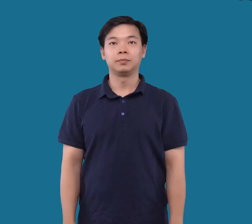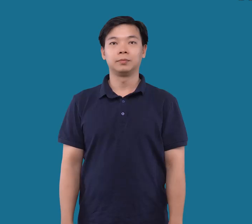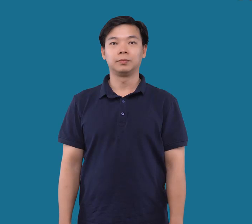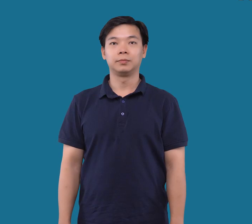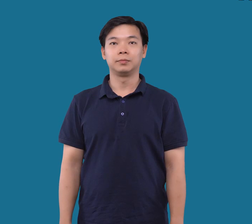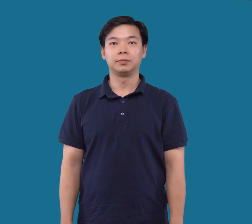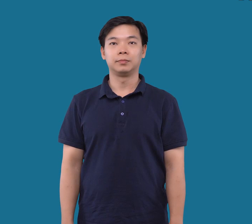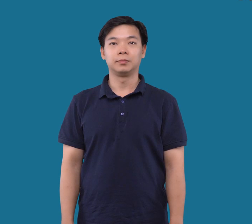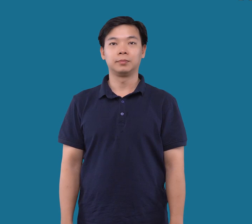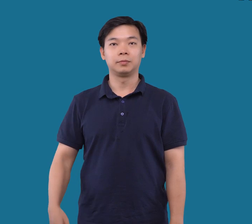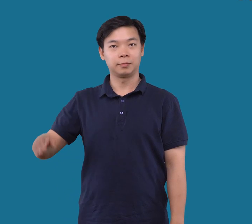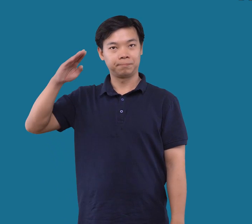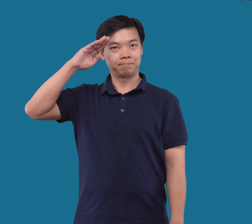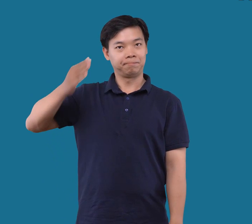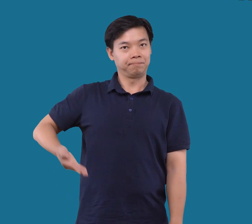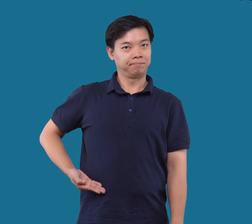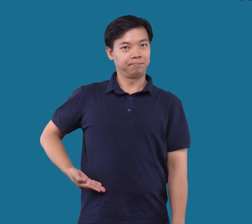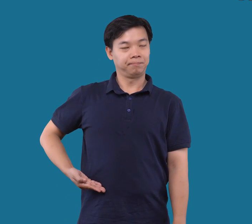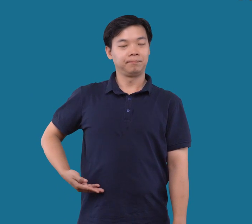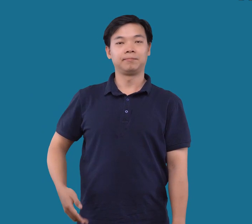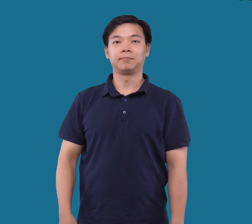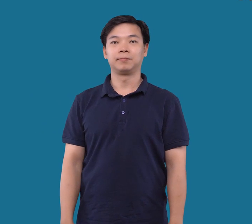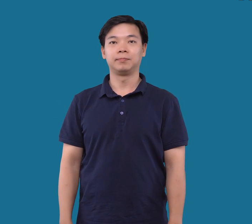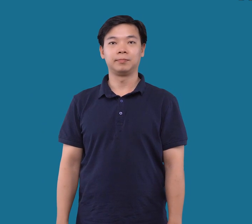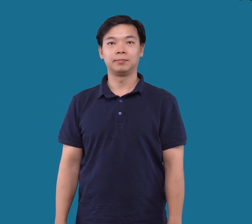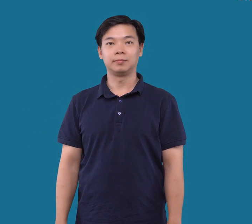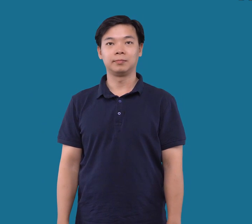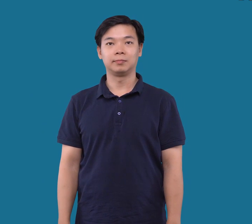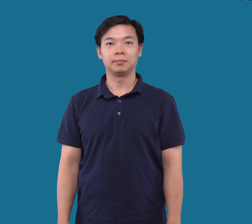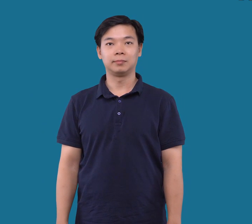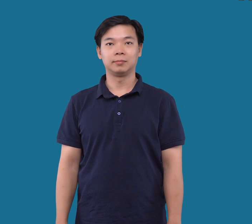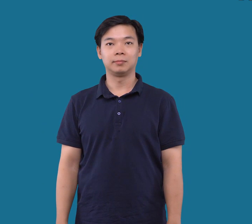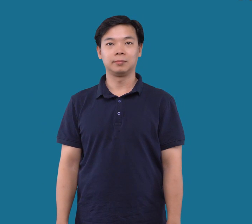Đồng Tháp Mười